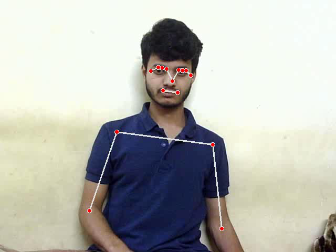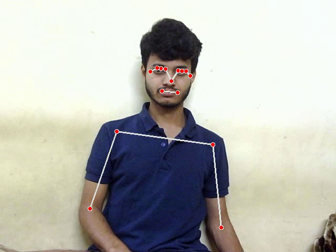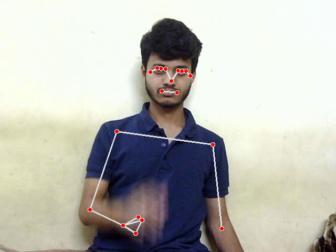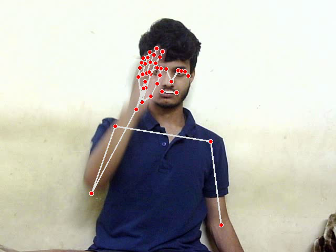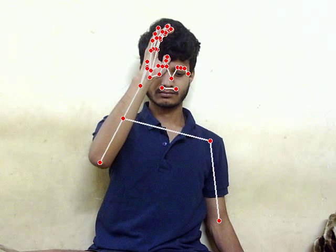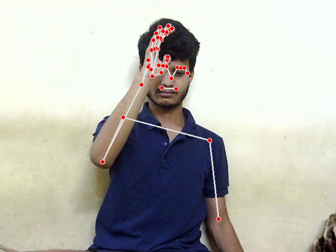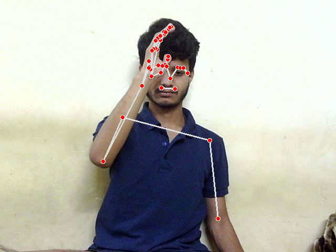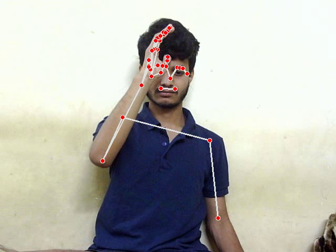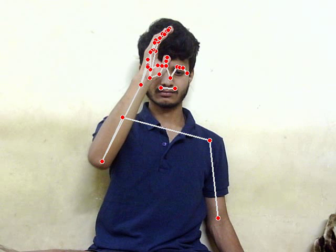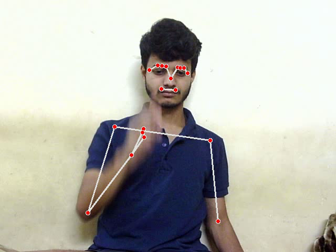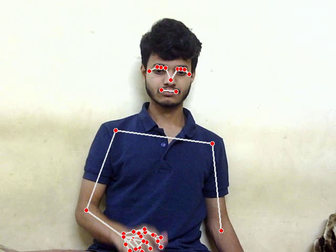father